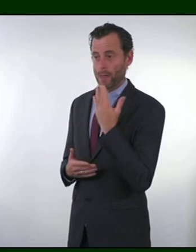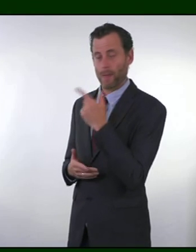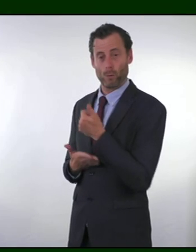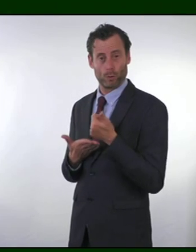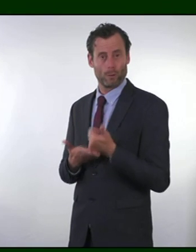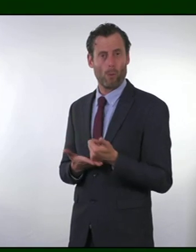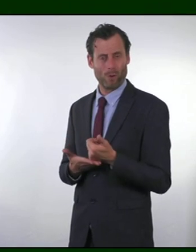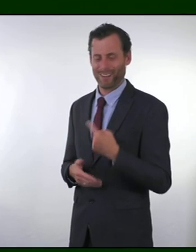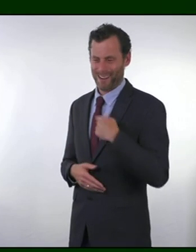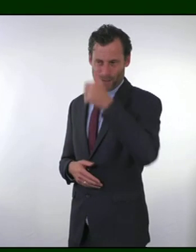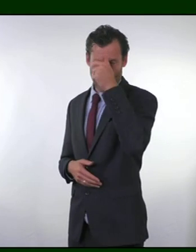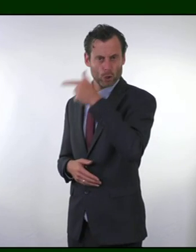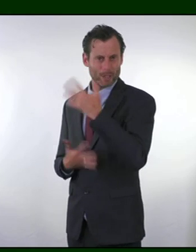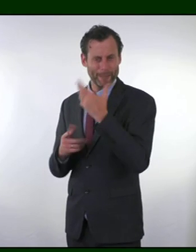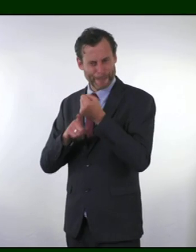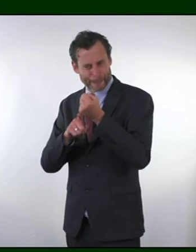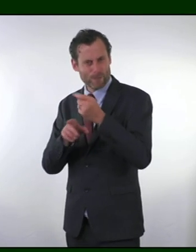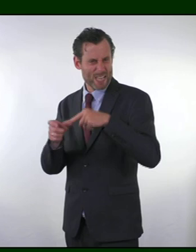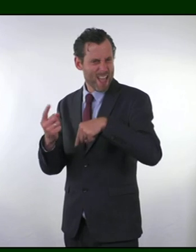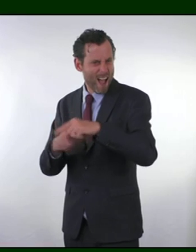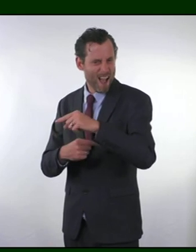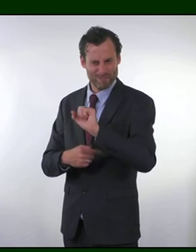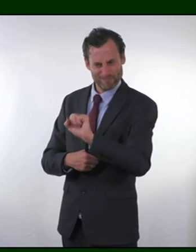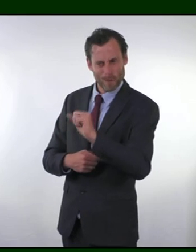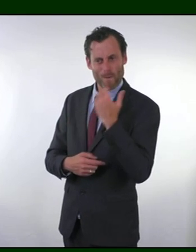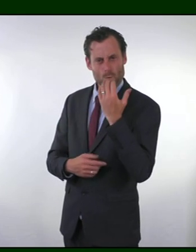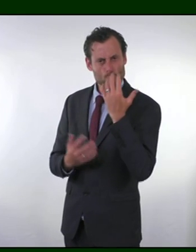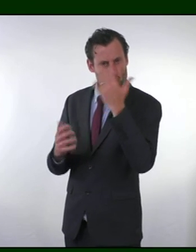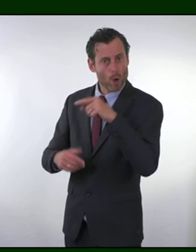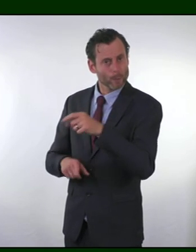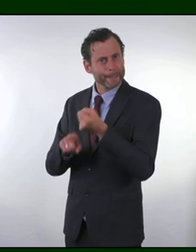She has spent a lot of time in this place championing the futures of young people.